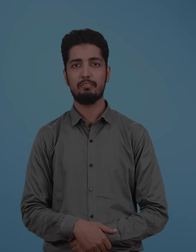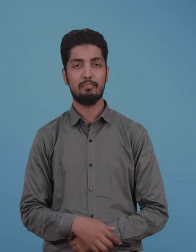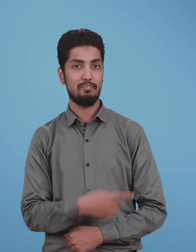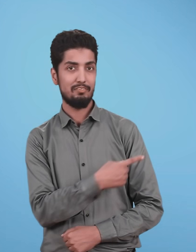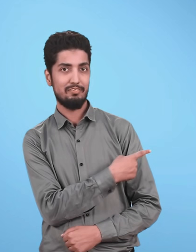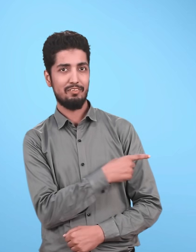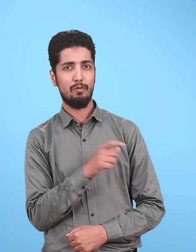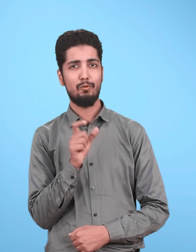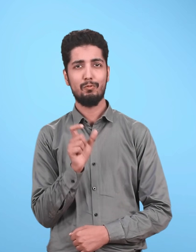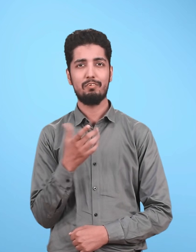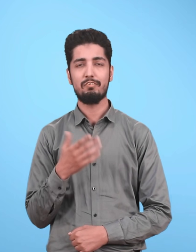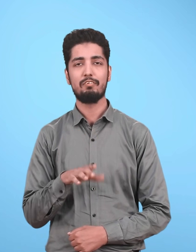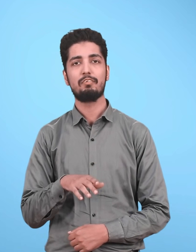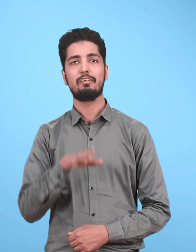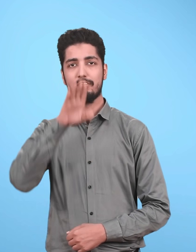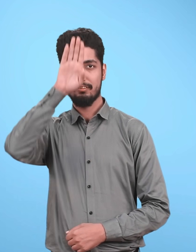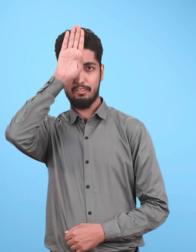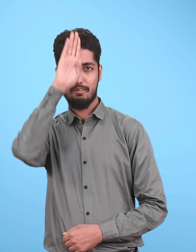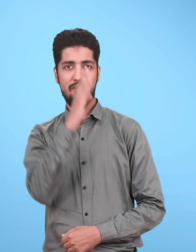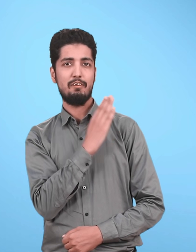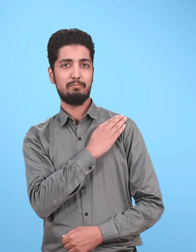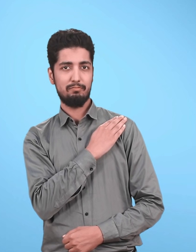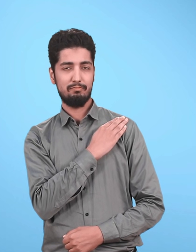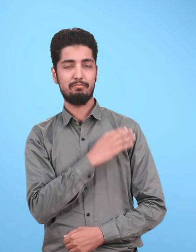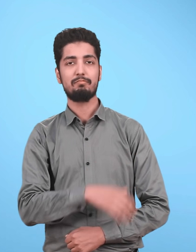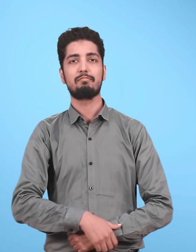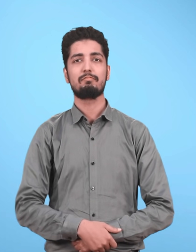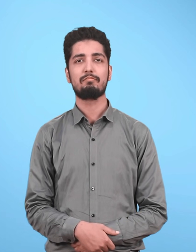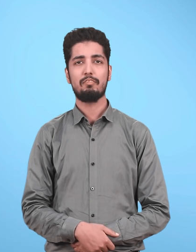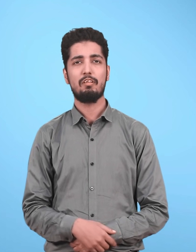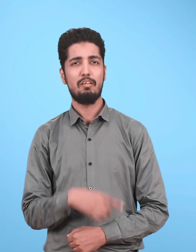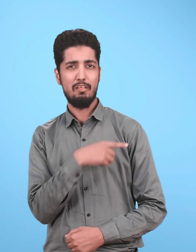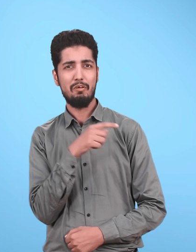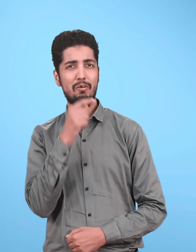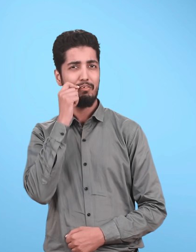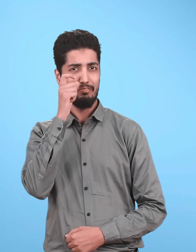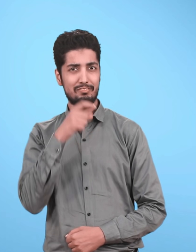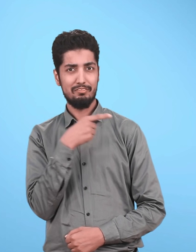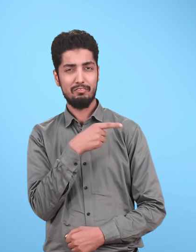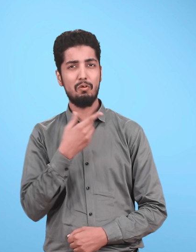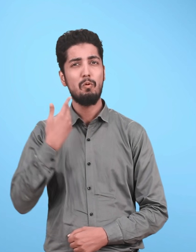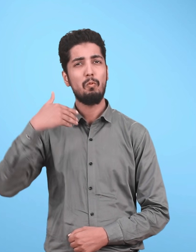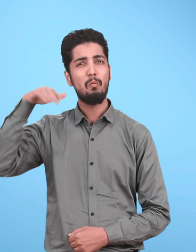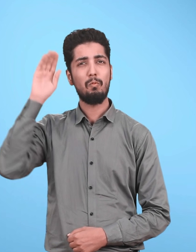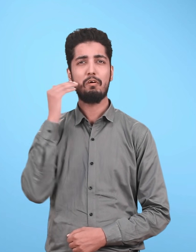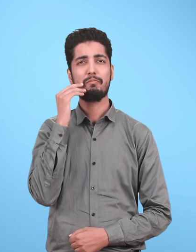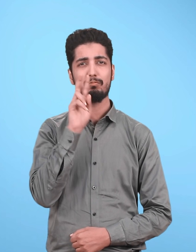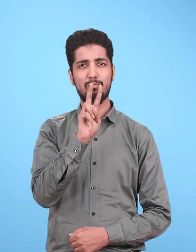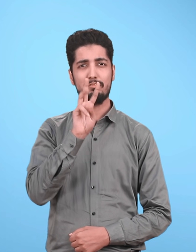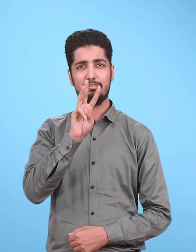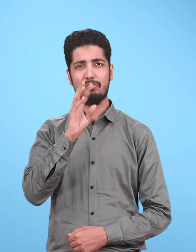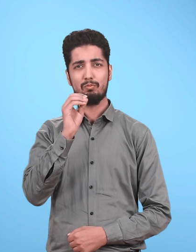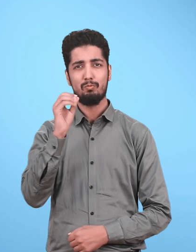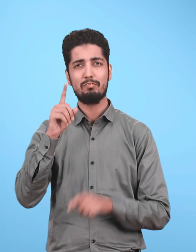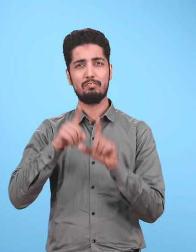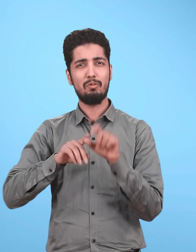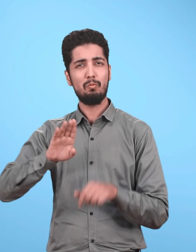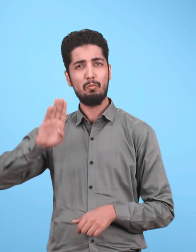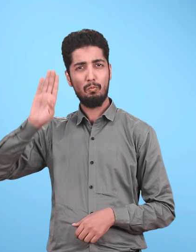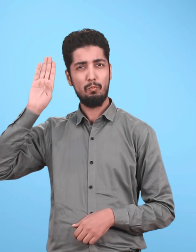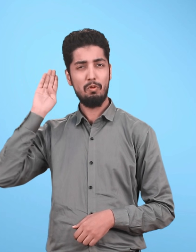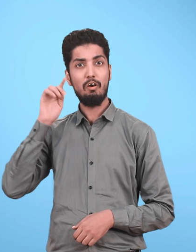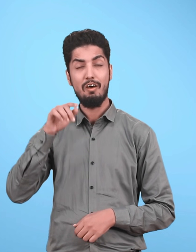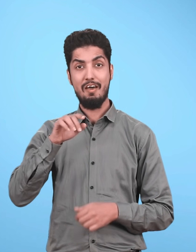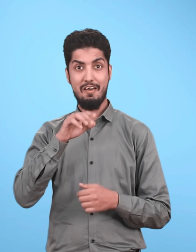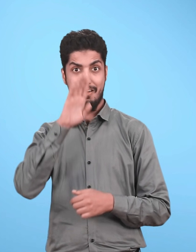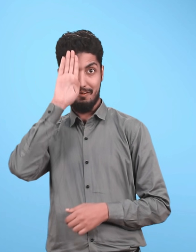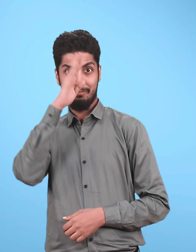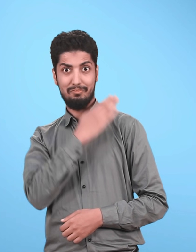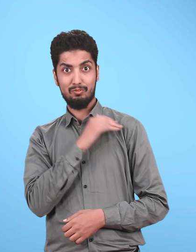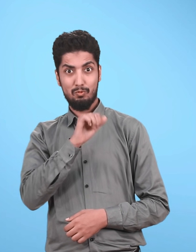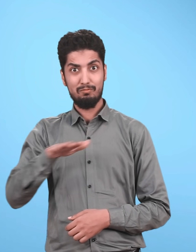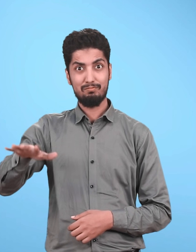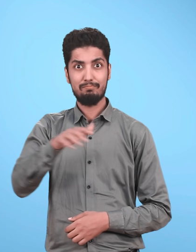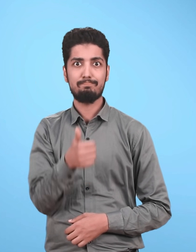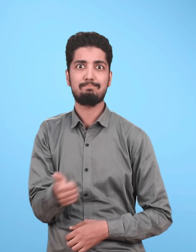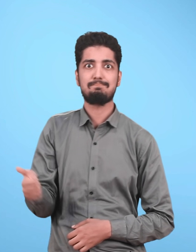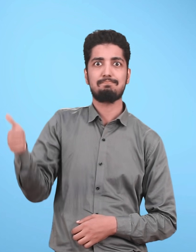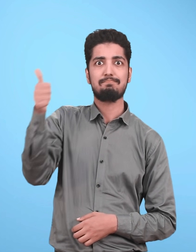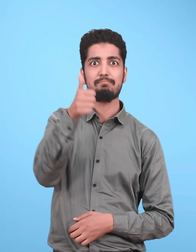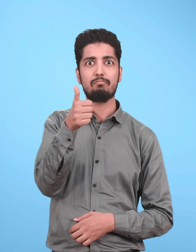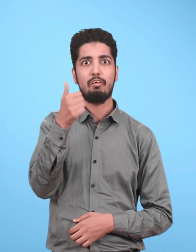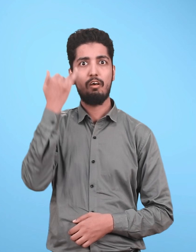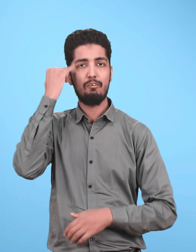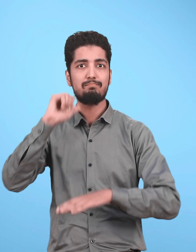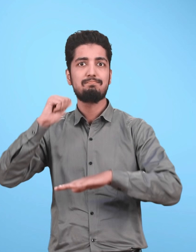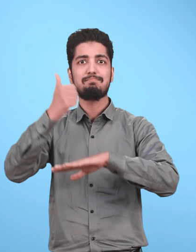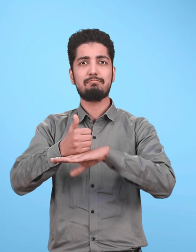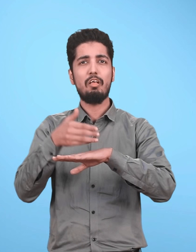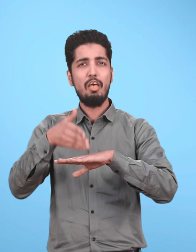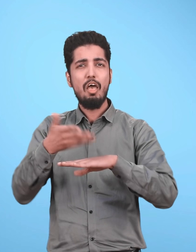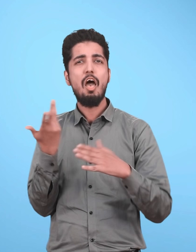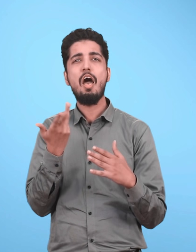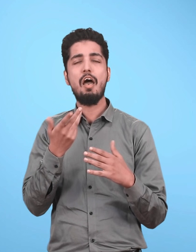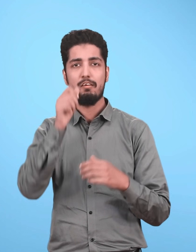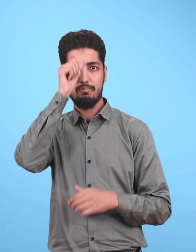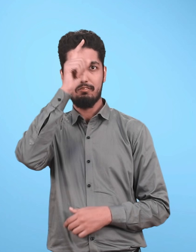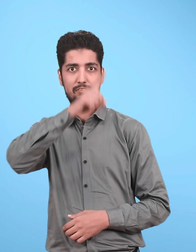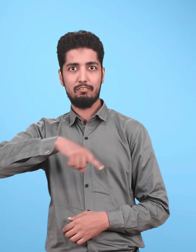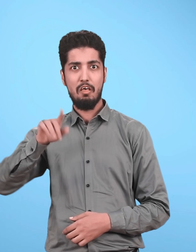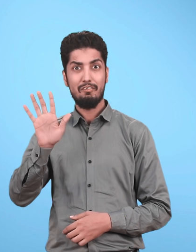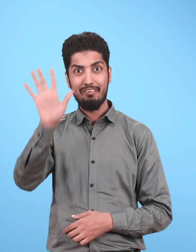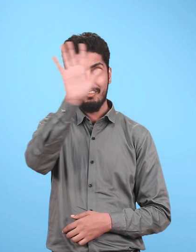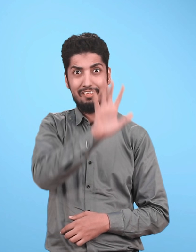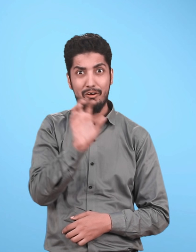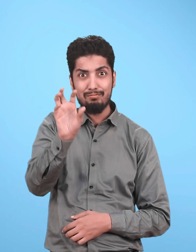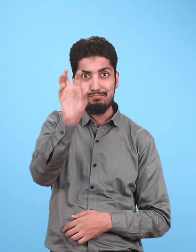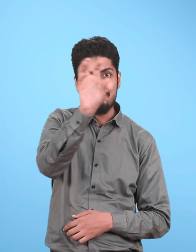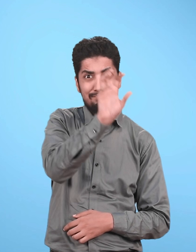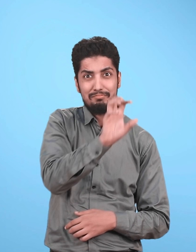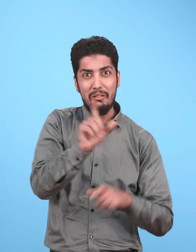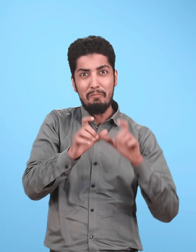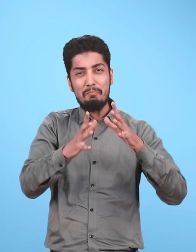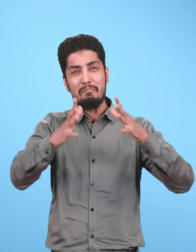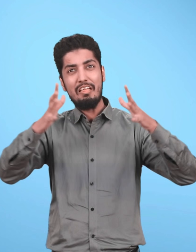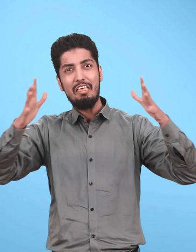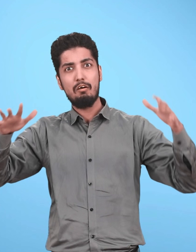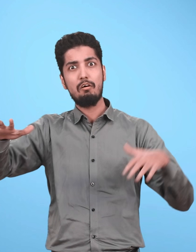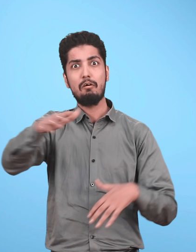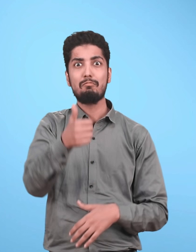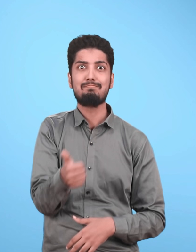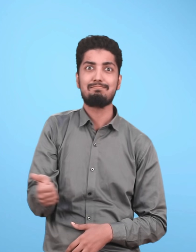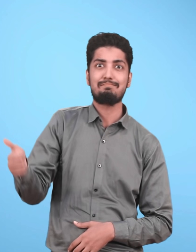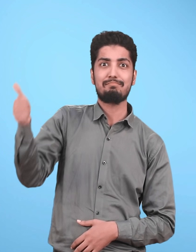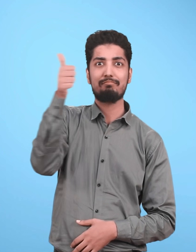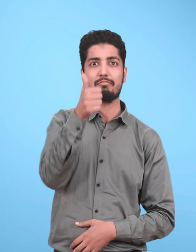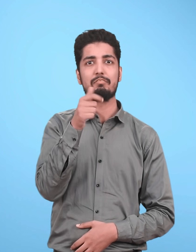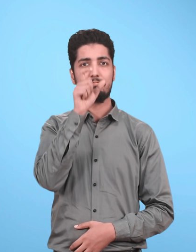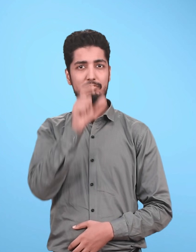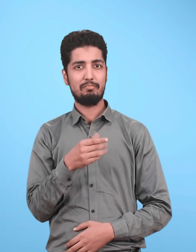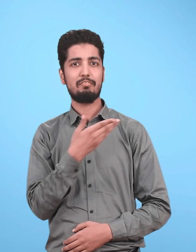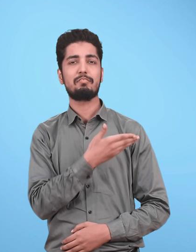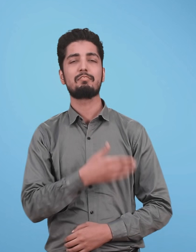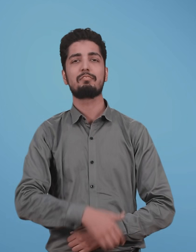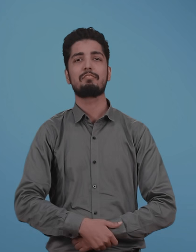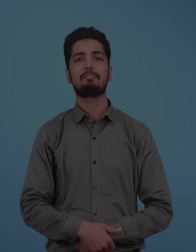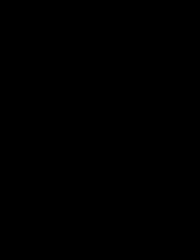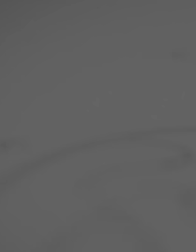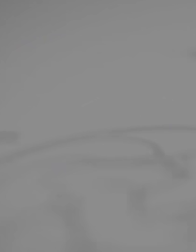Chandragupta Maurya This is the sign name of Chandragupta Maurya. He founded the Mauryan empire more than 2300 years ago. It was one of the largest empires. On the Indian subcontinent.